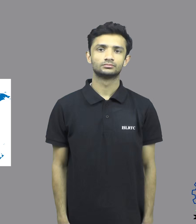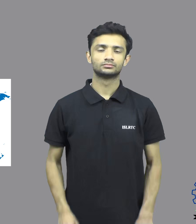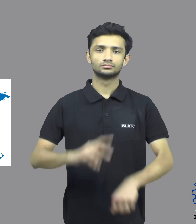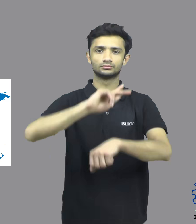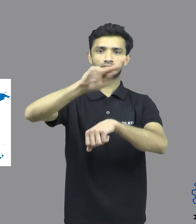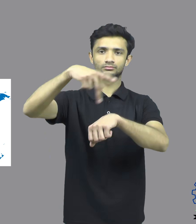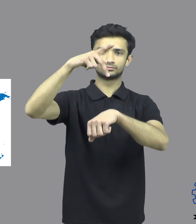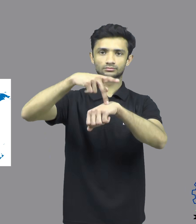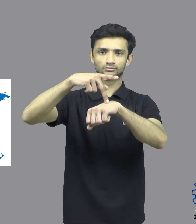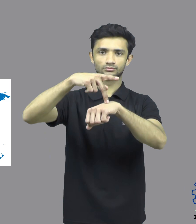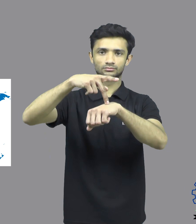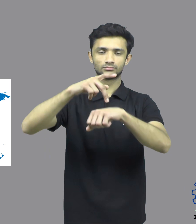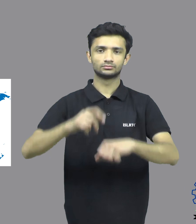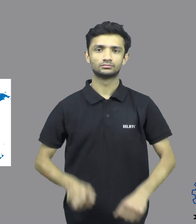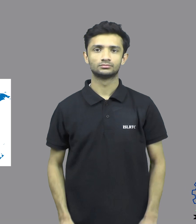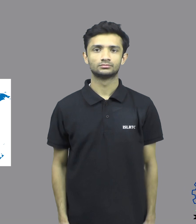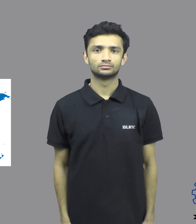Philippines